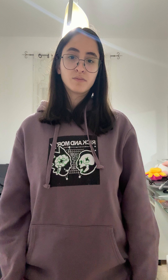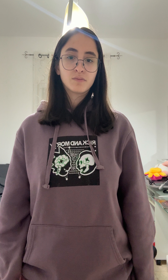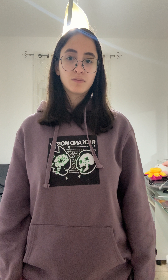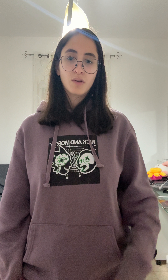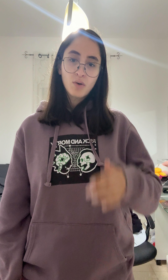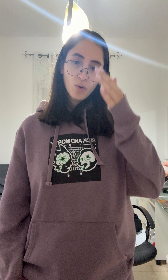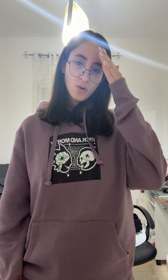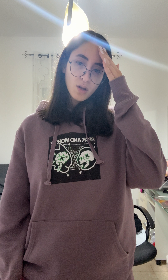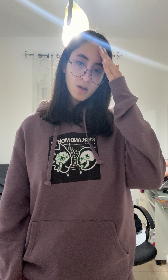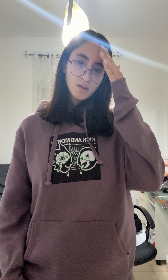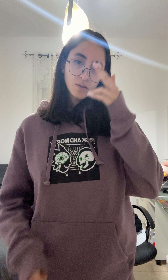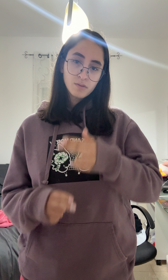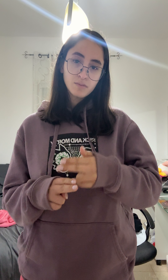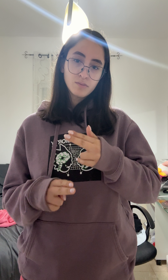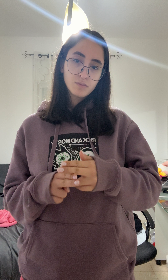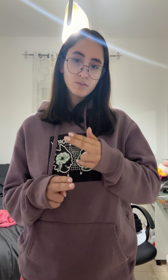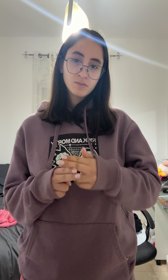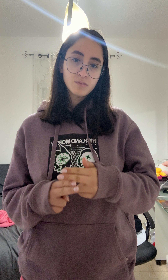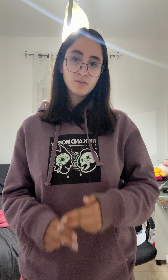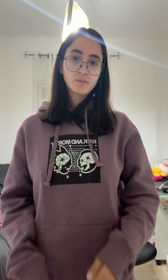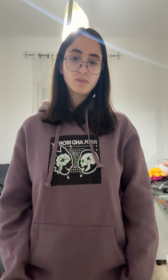חולה